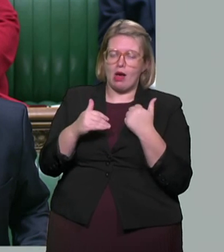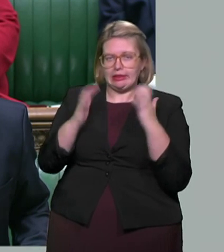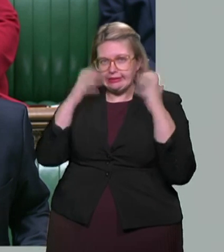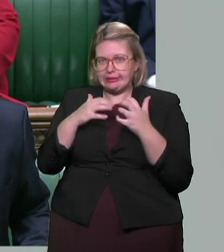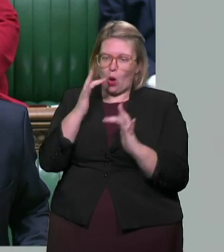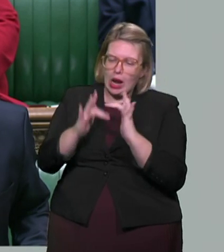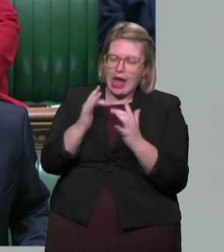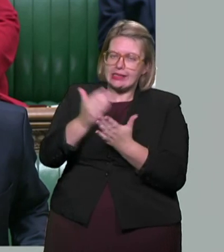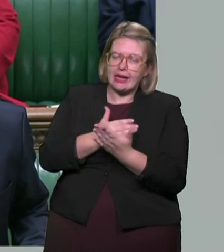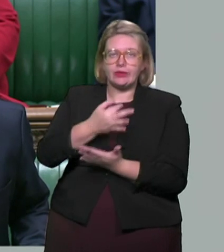We need